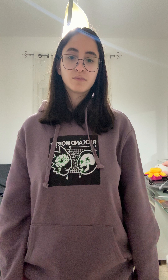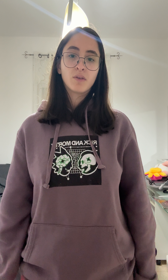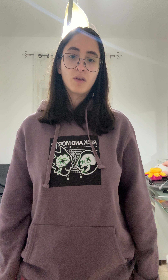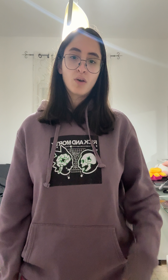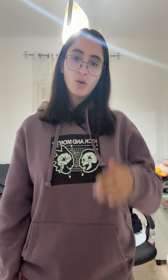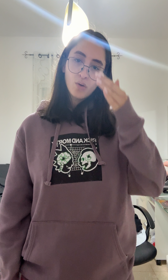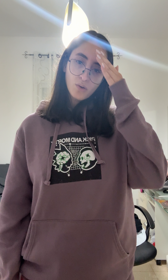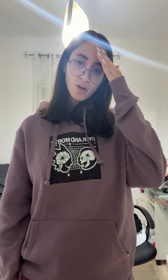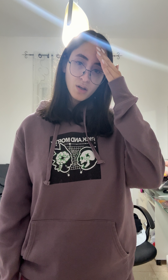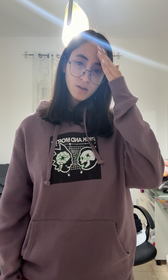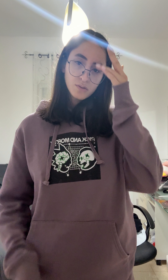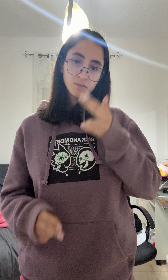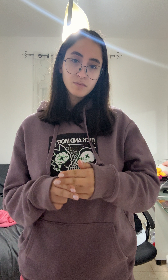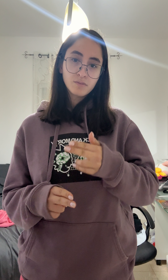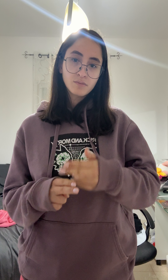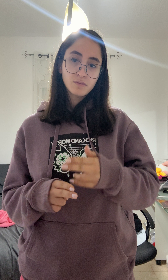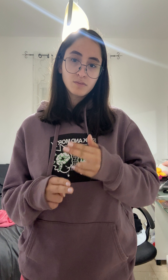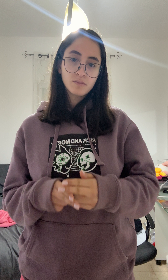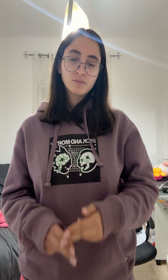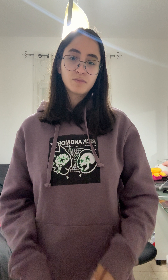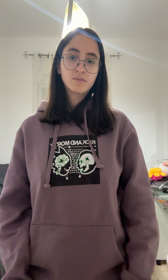חולה